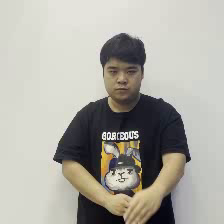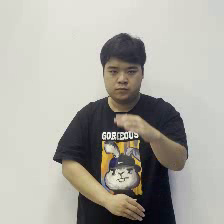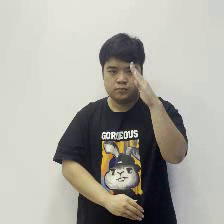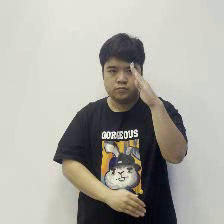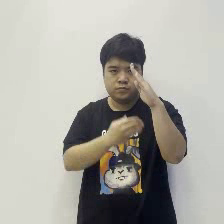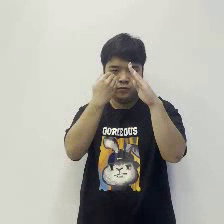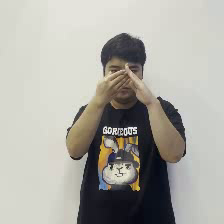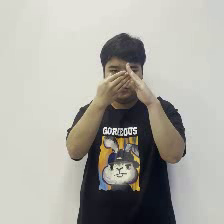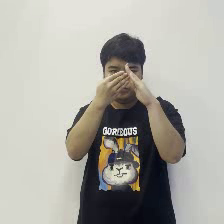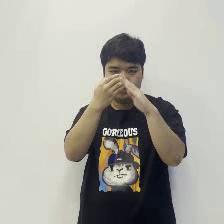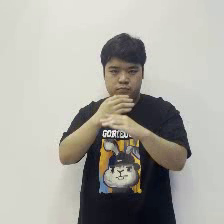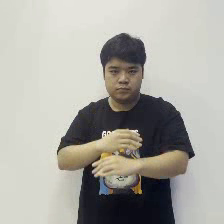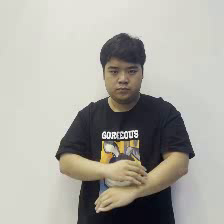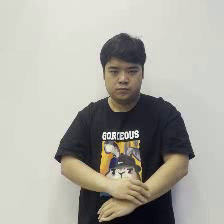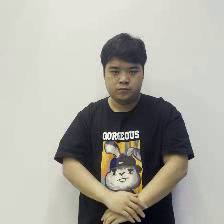Trường học